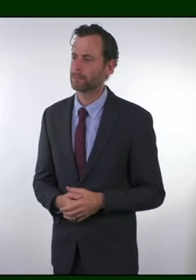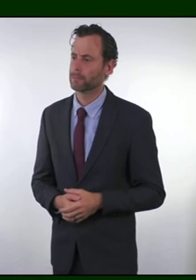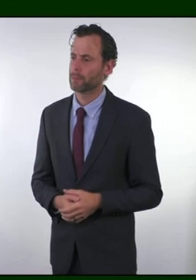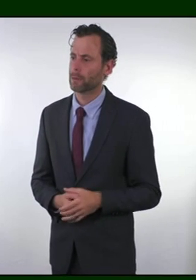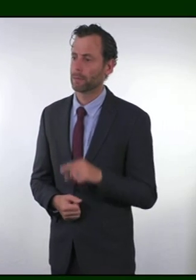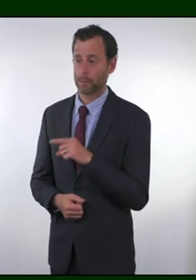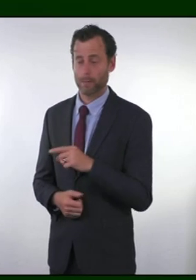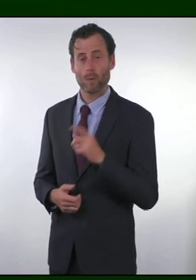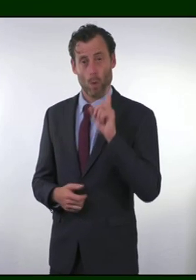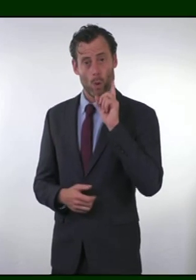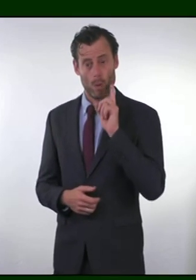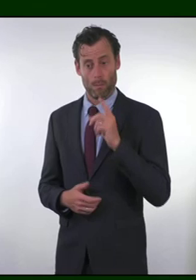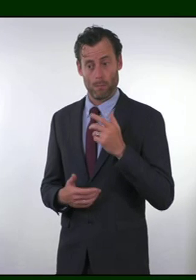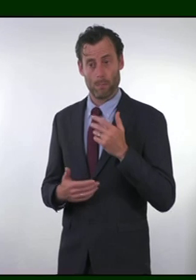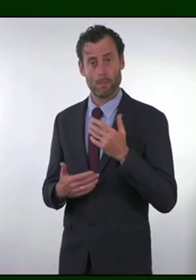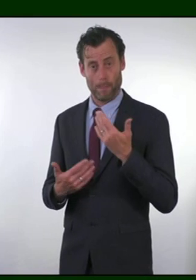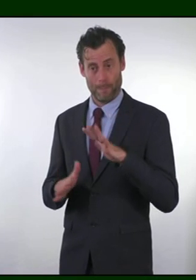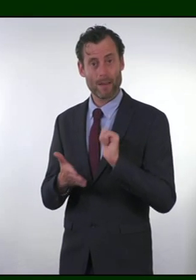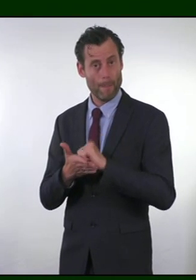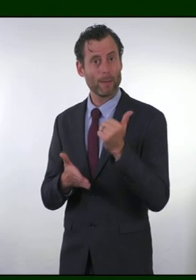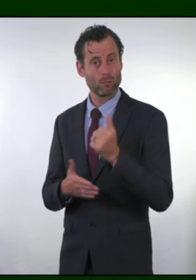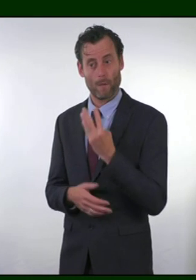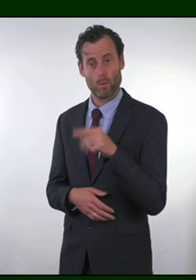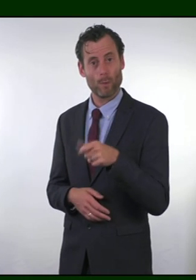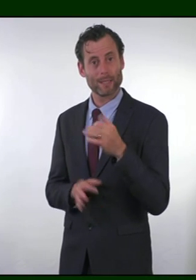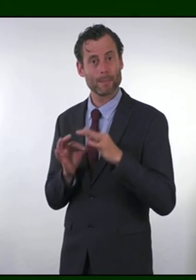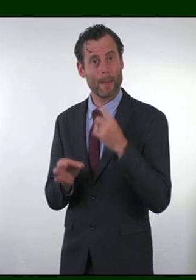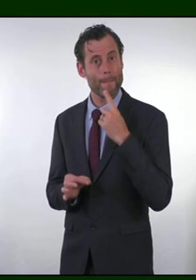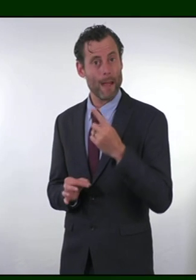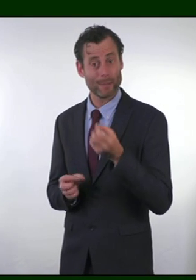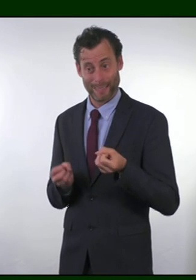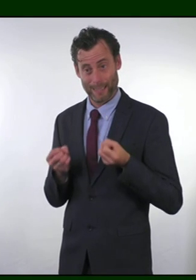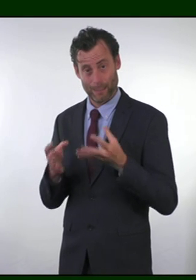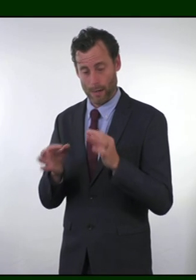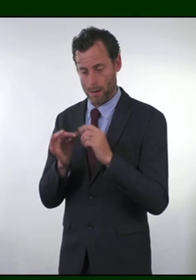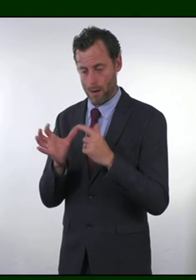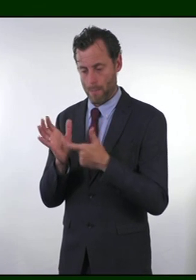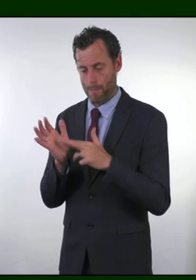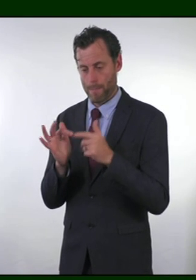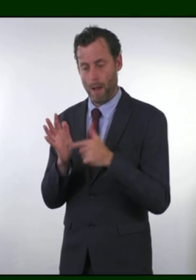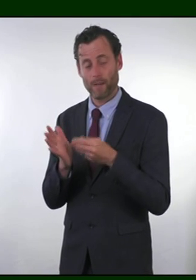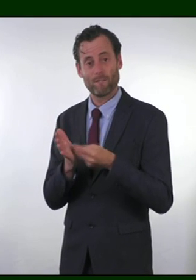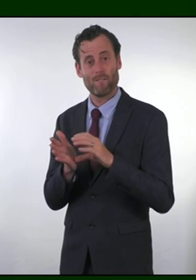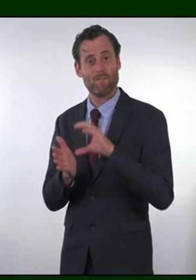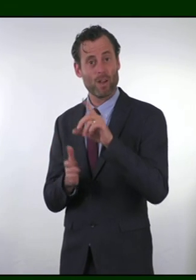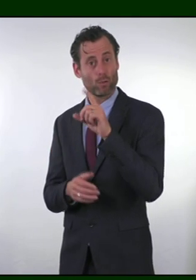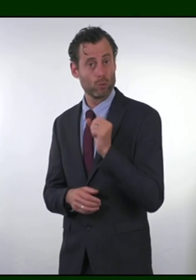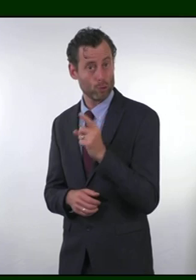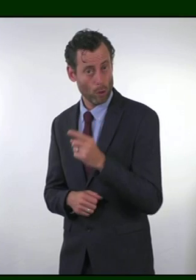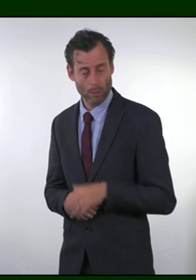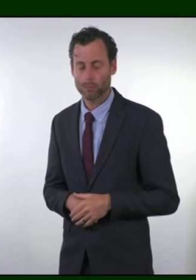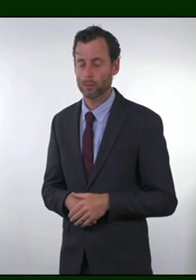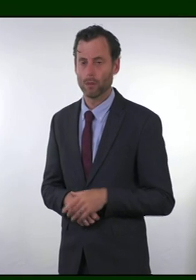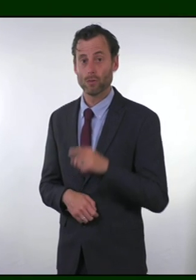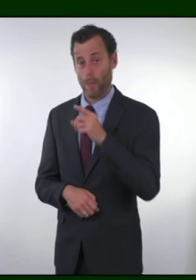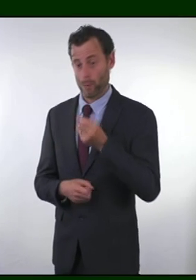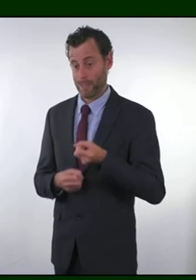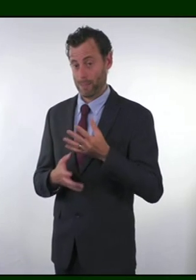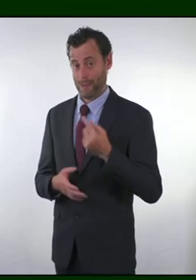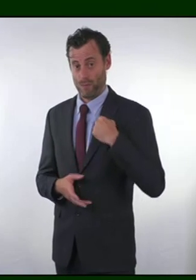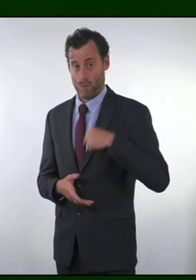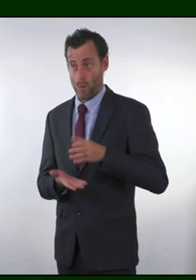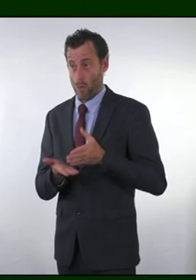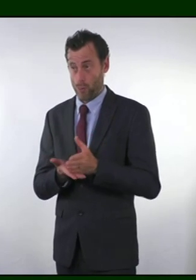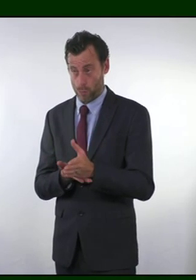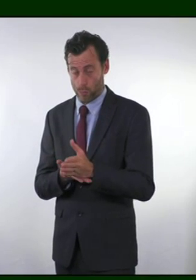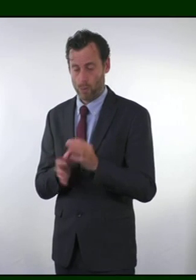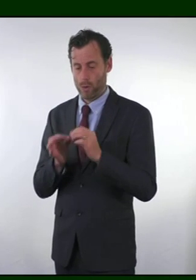Those numbers have been published. As I said, £4.6 billion is the total amount of Barnett funding that has been provided to Scotland throughout the crisis.